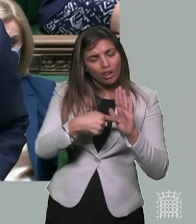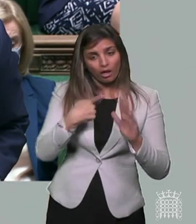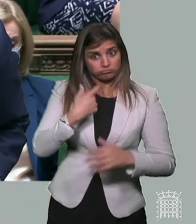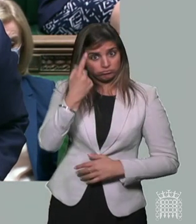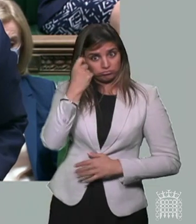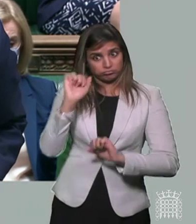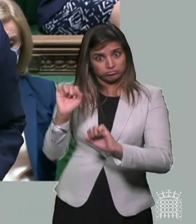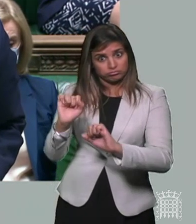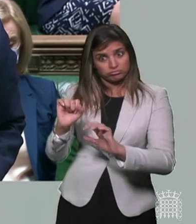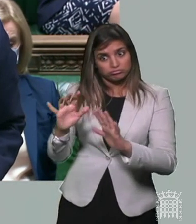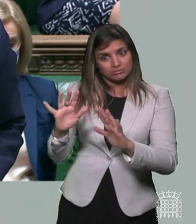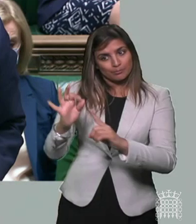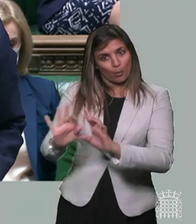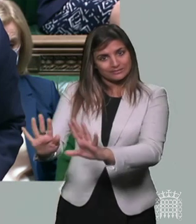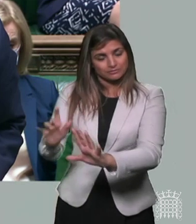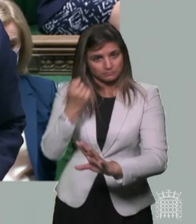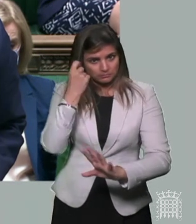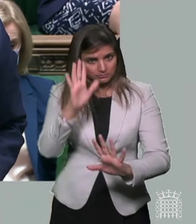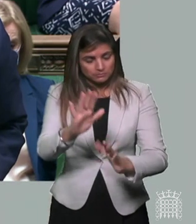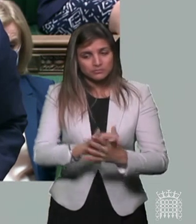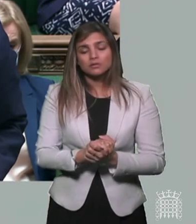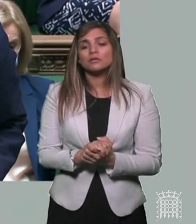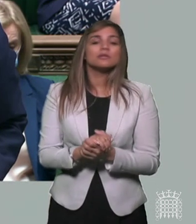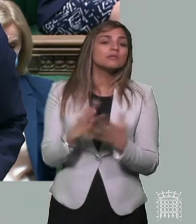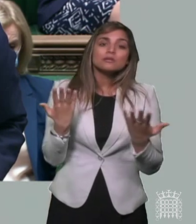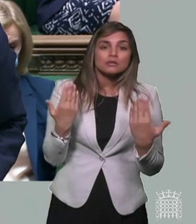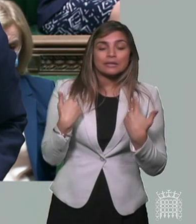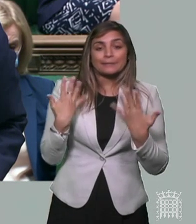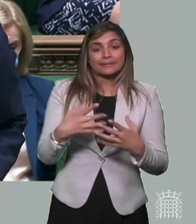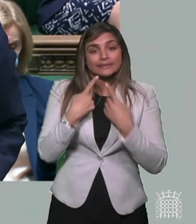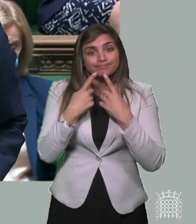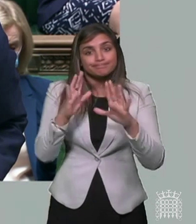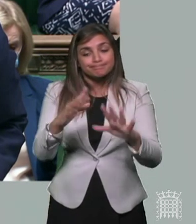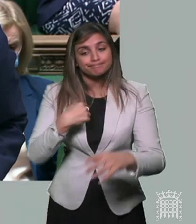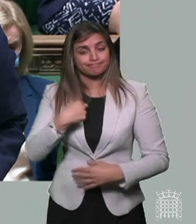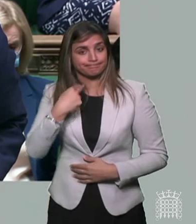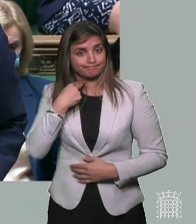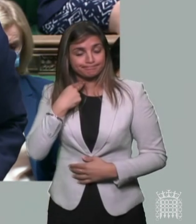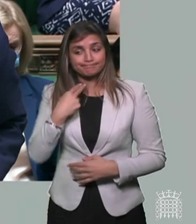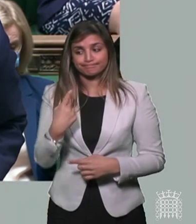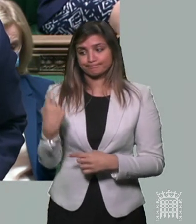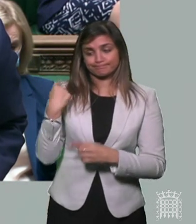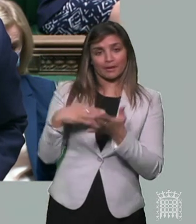As I have said, I regret the way things happened on the evening in question and